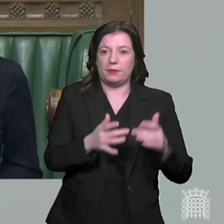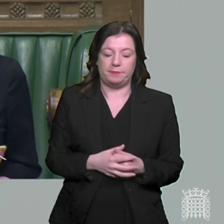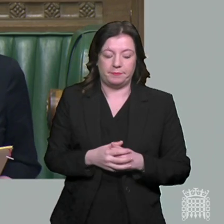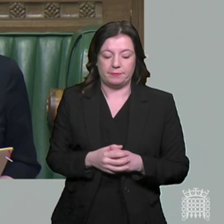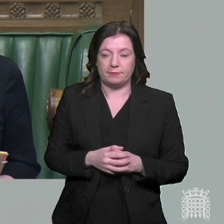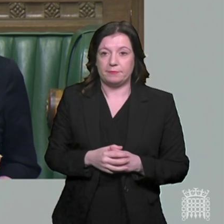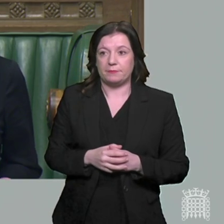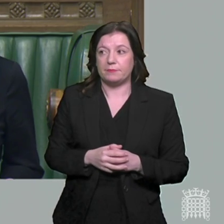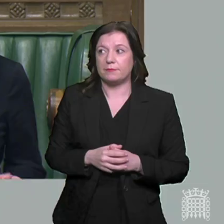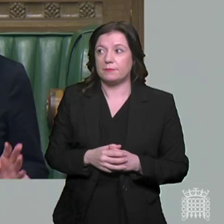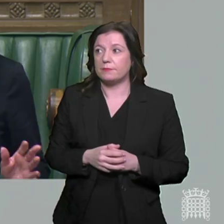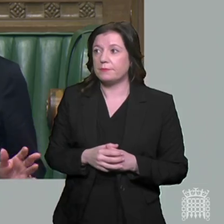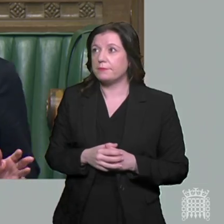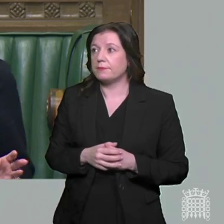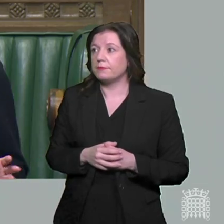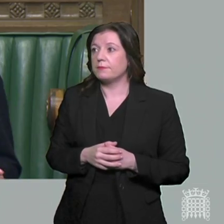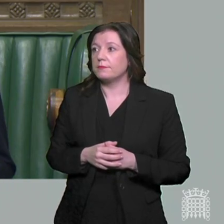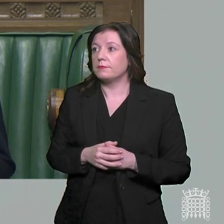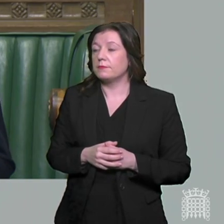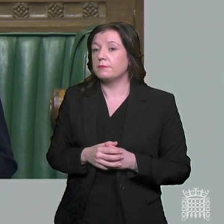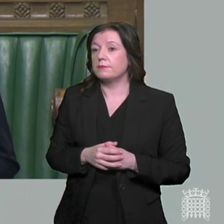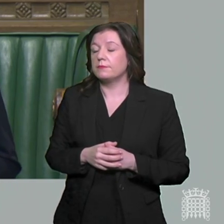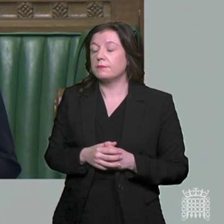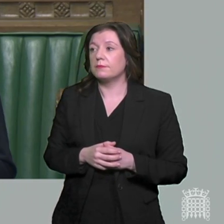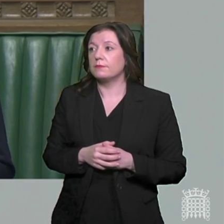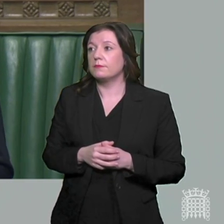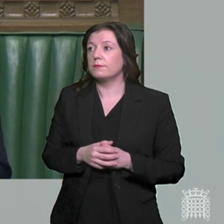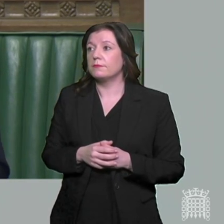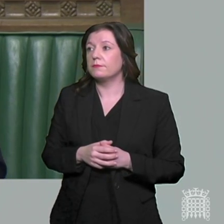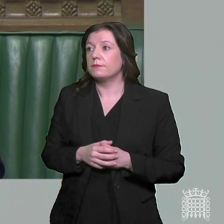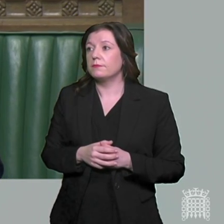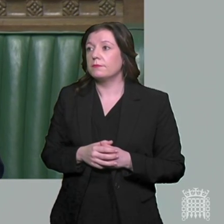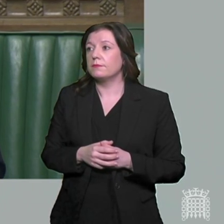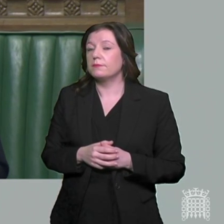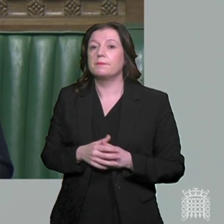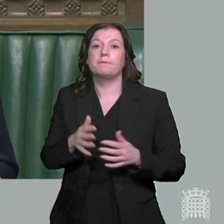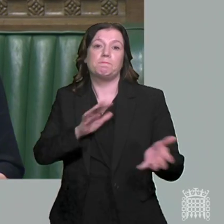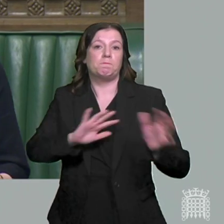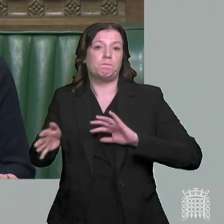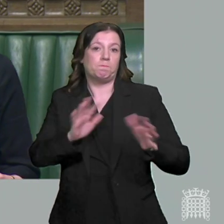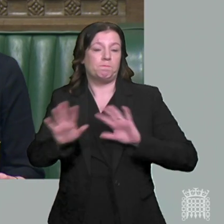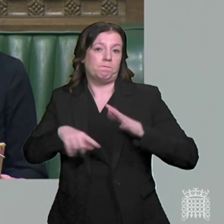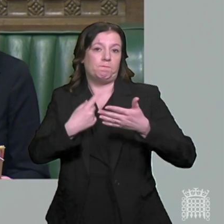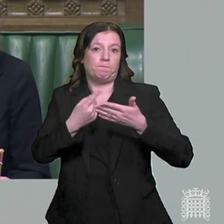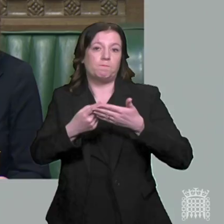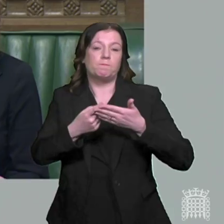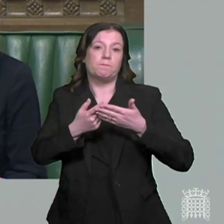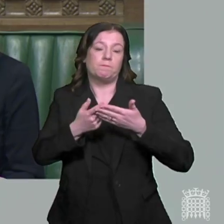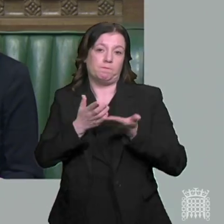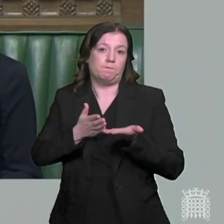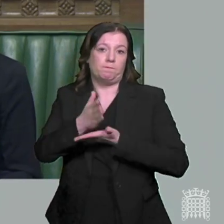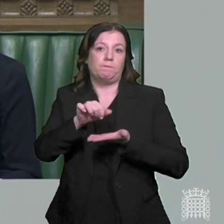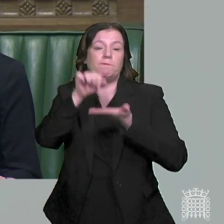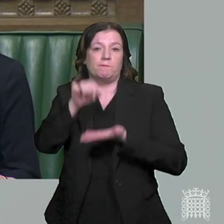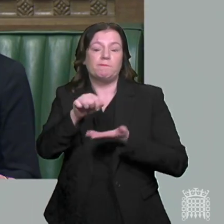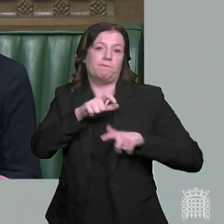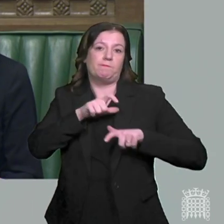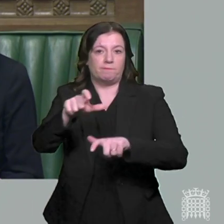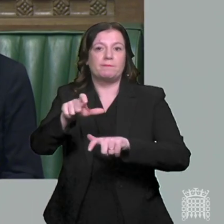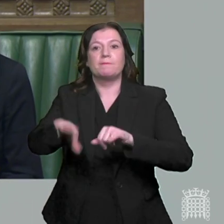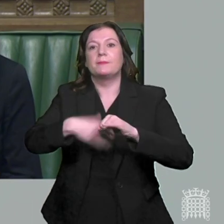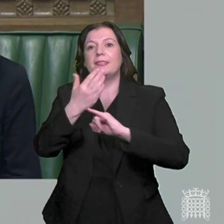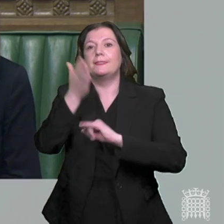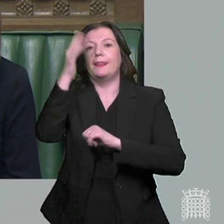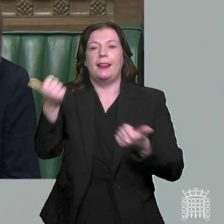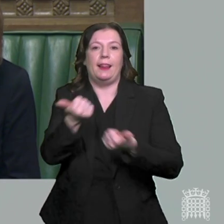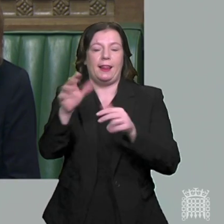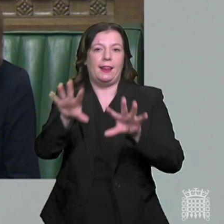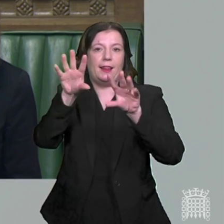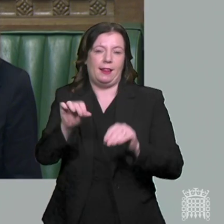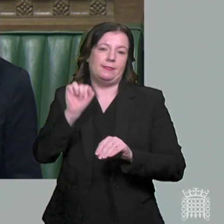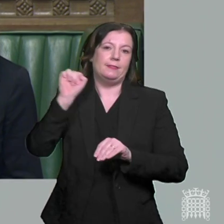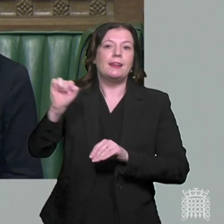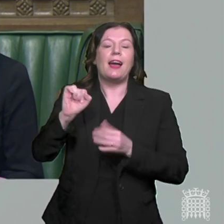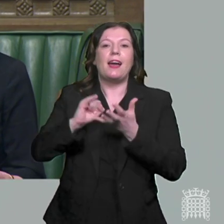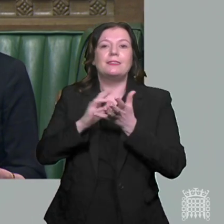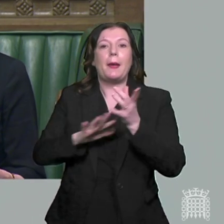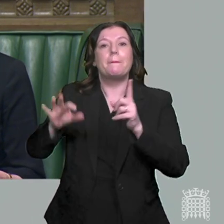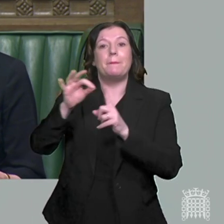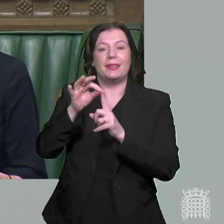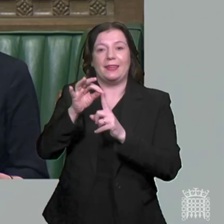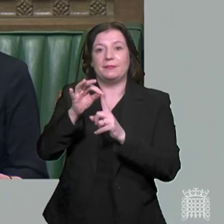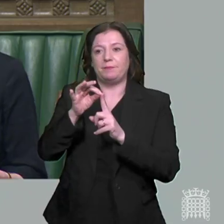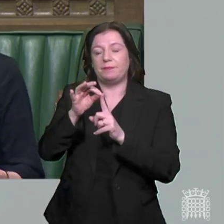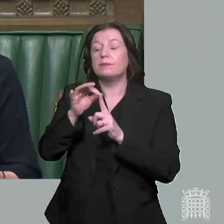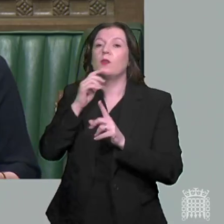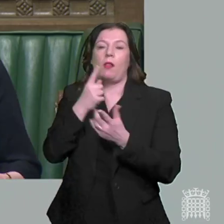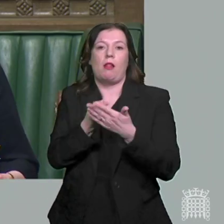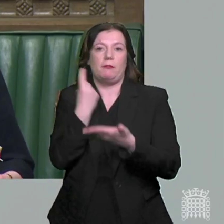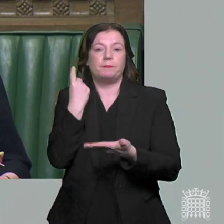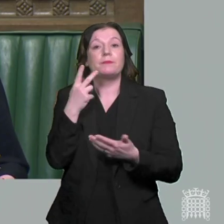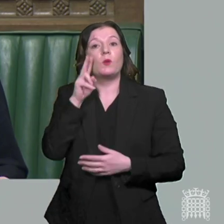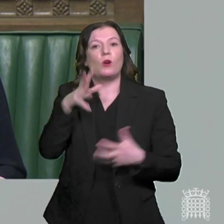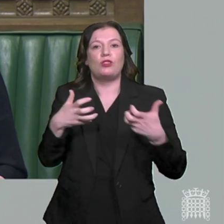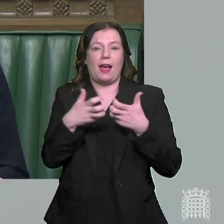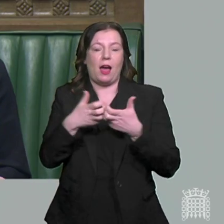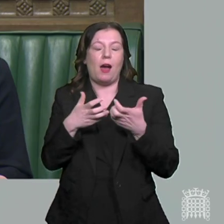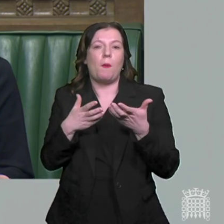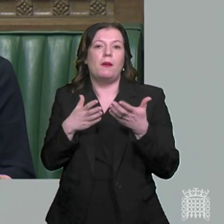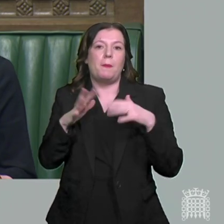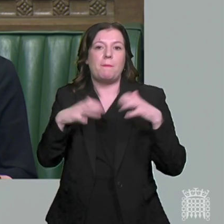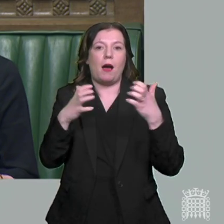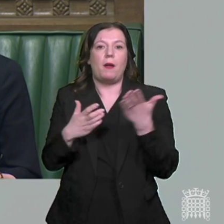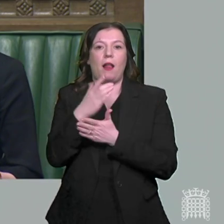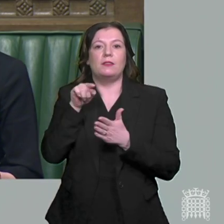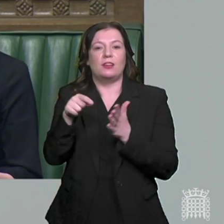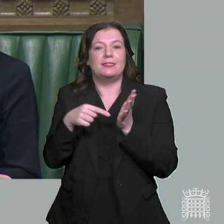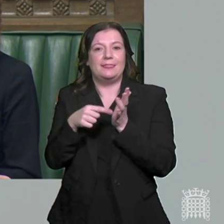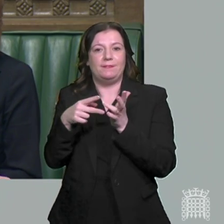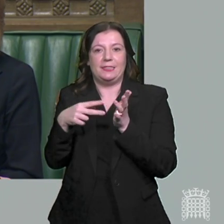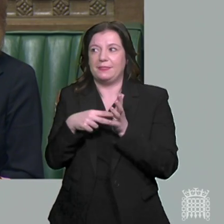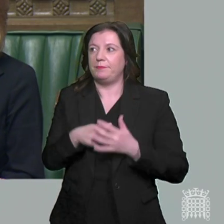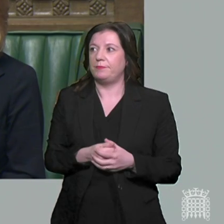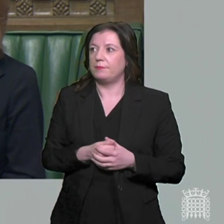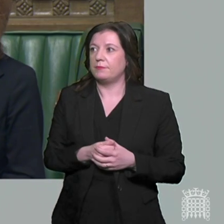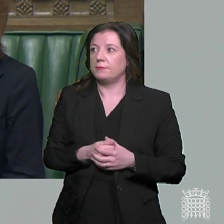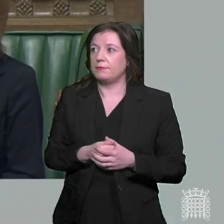It might also be helpful for some people who are following our proceedings to know that British Sign Language interpretation of the statement, which will continue until the end of the speech of the spokesman for the Scottish National party, is available to watch on parliamentlive.tv—advert.